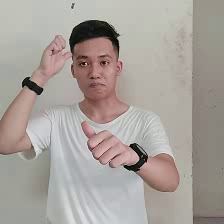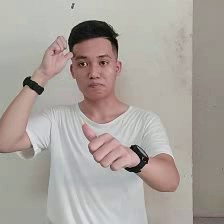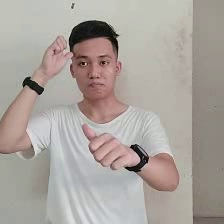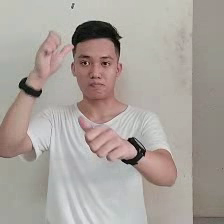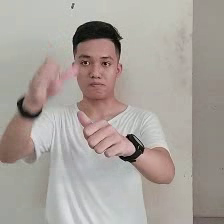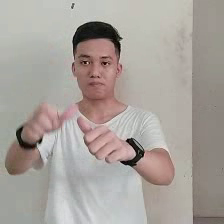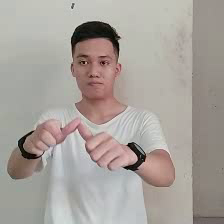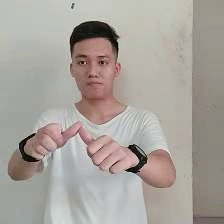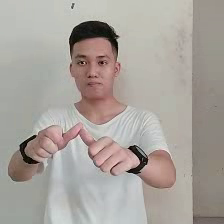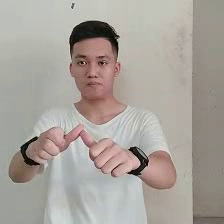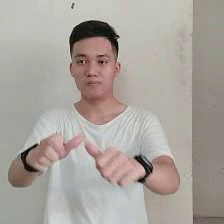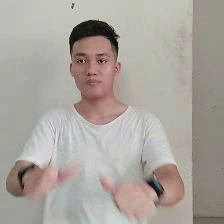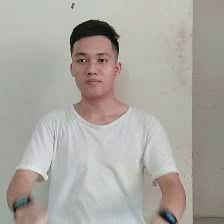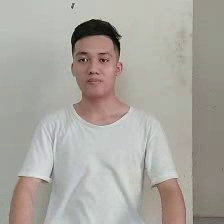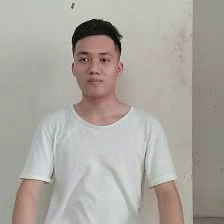Nhớ